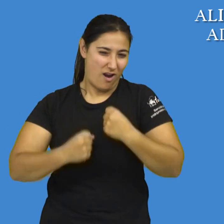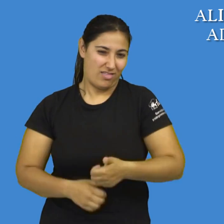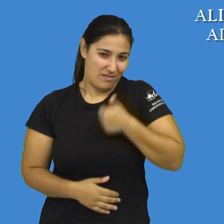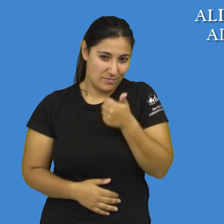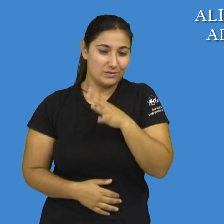más cantidad